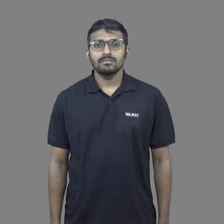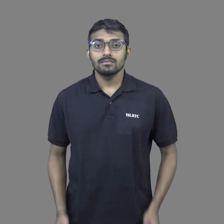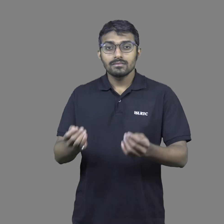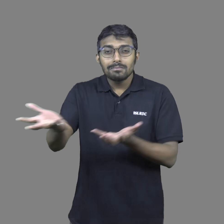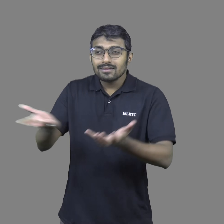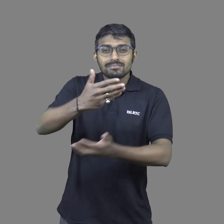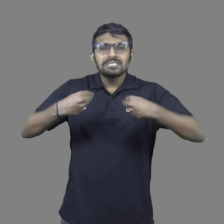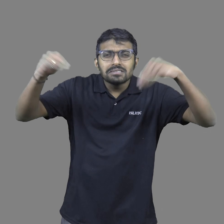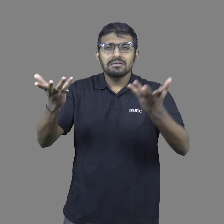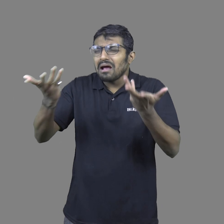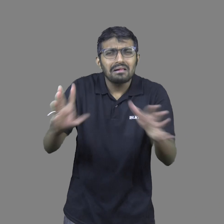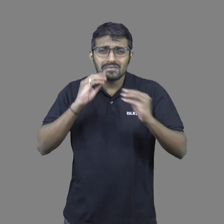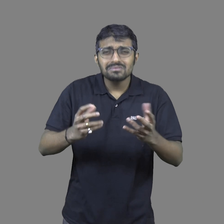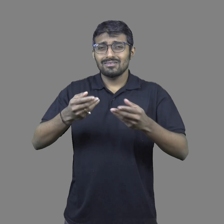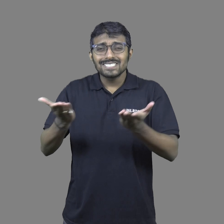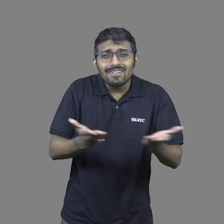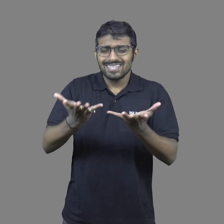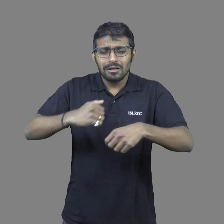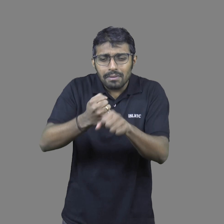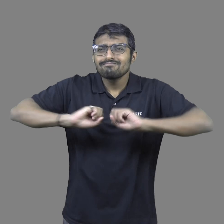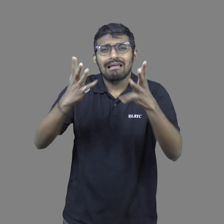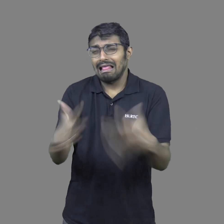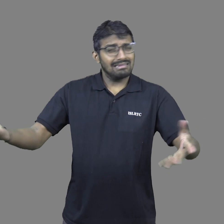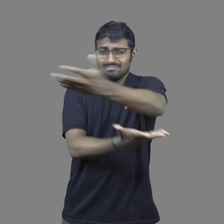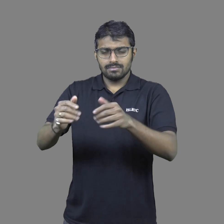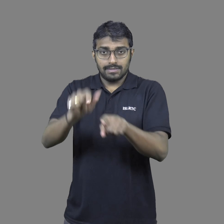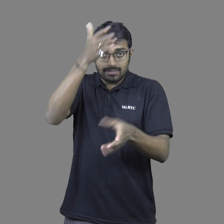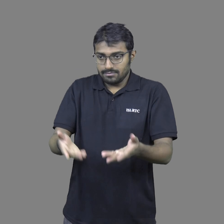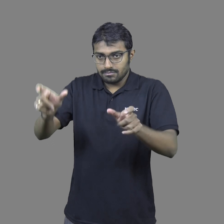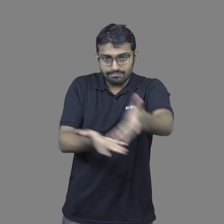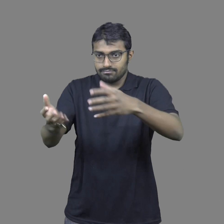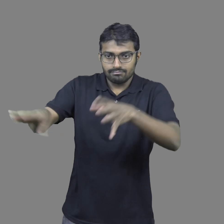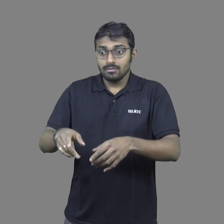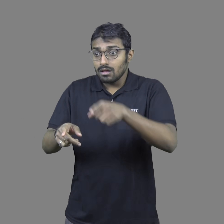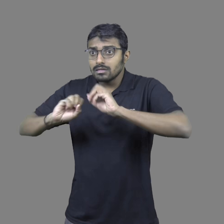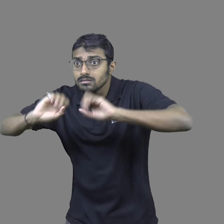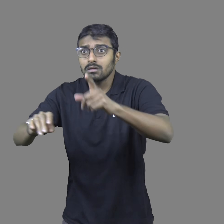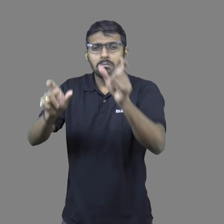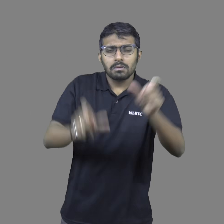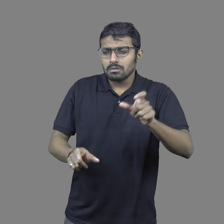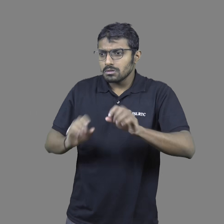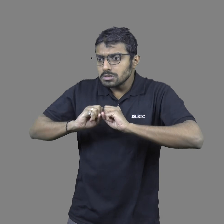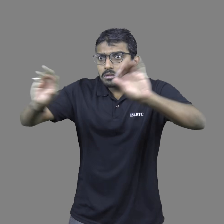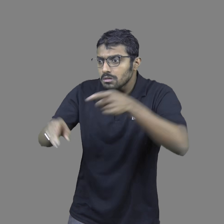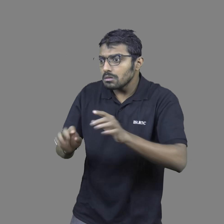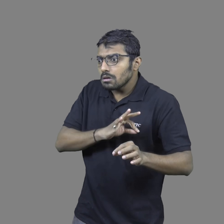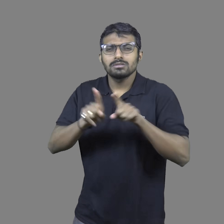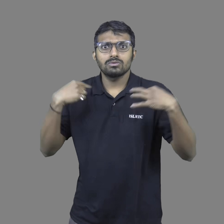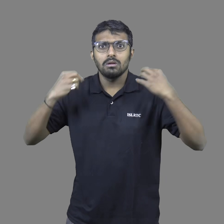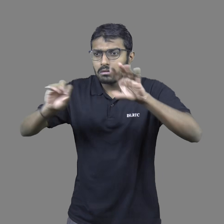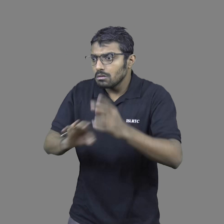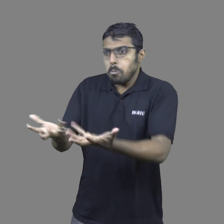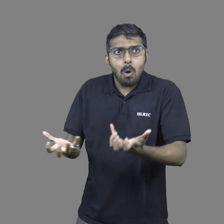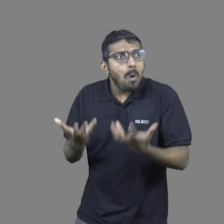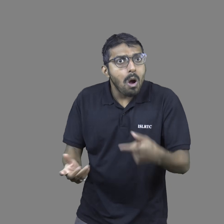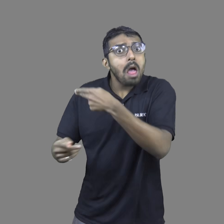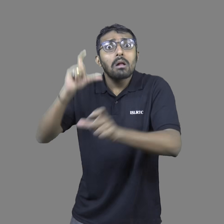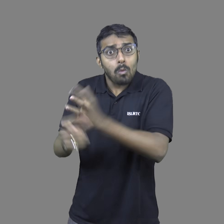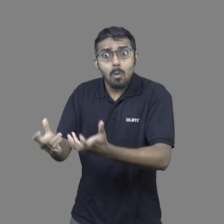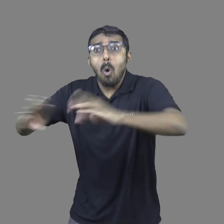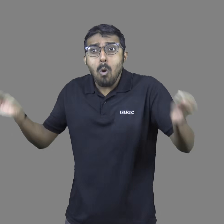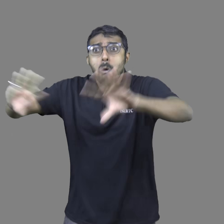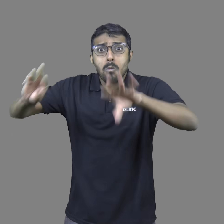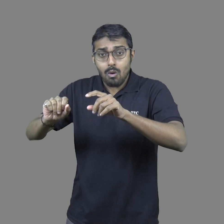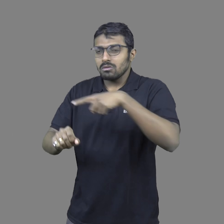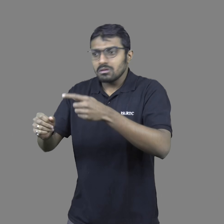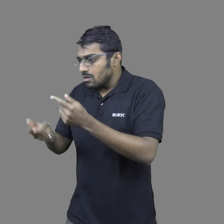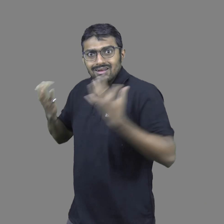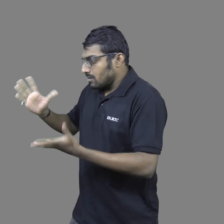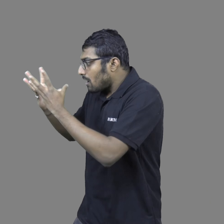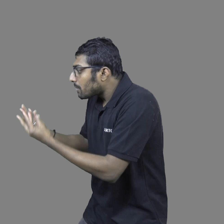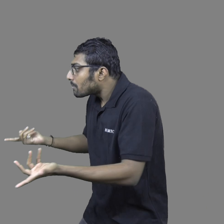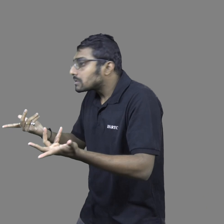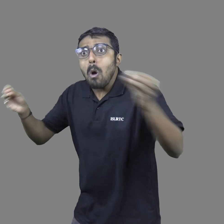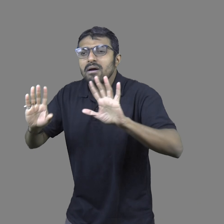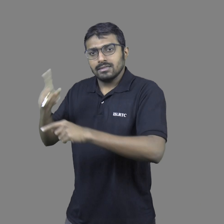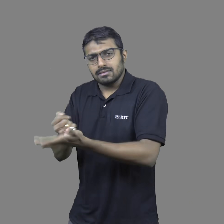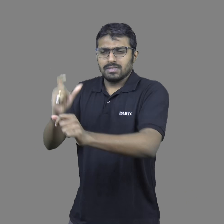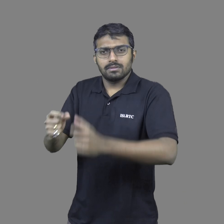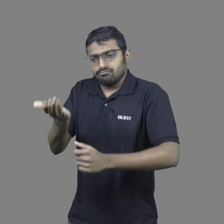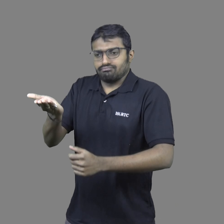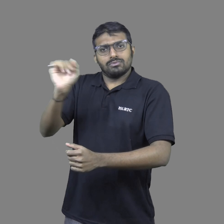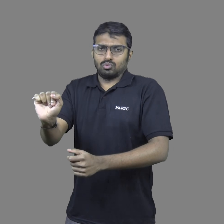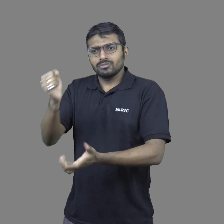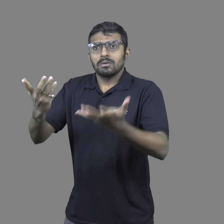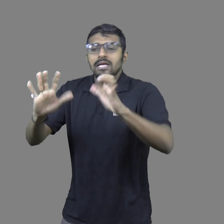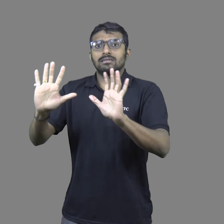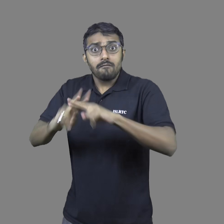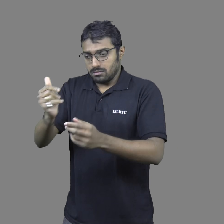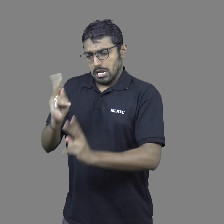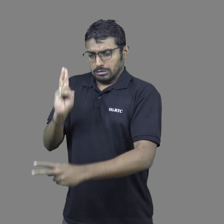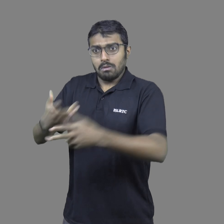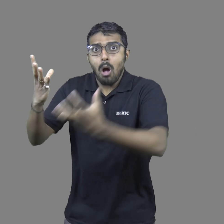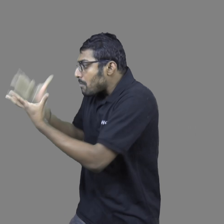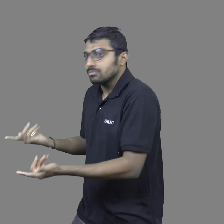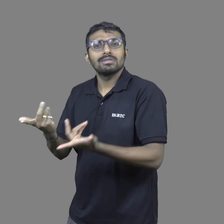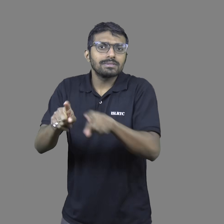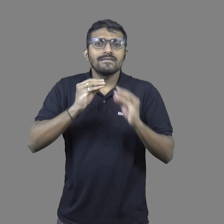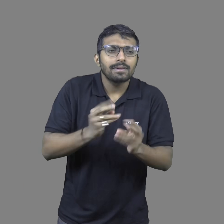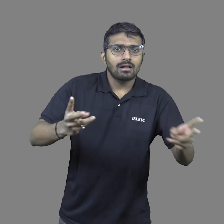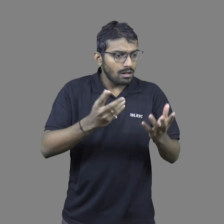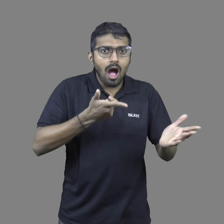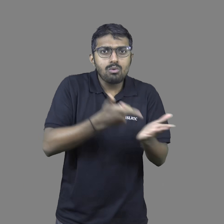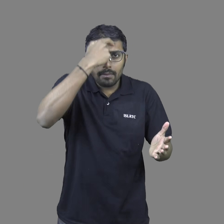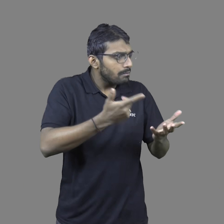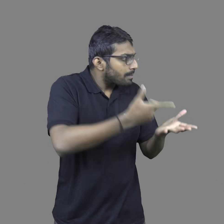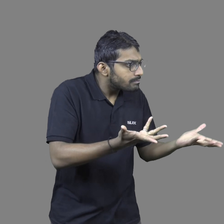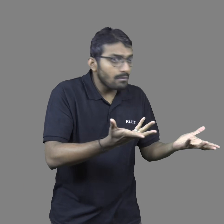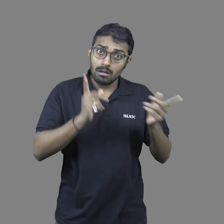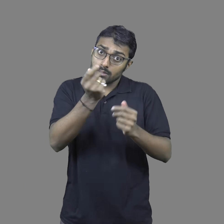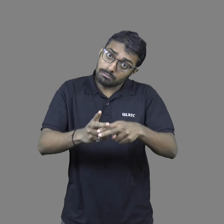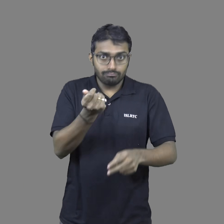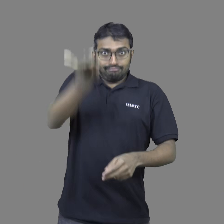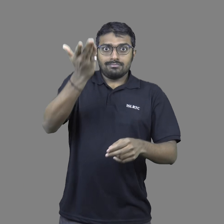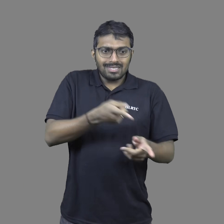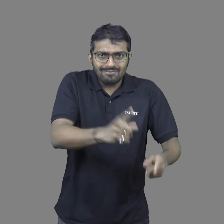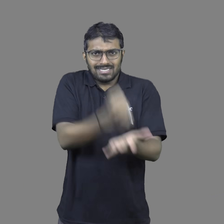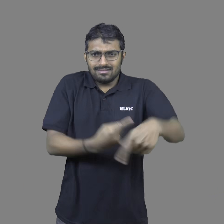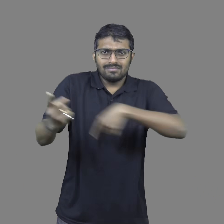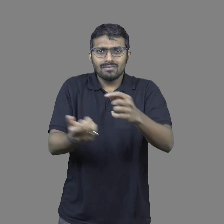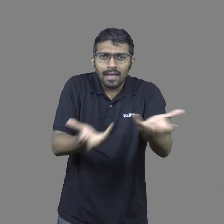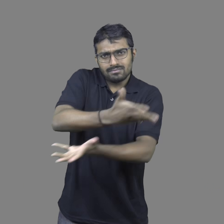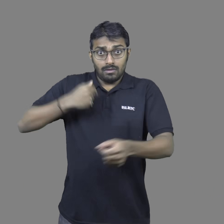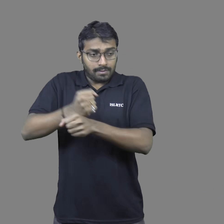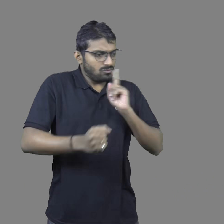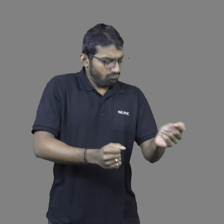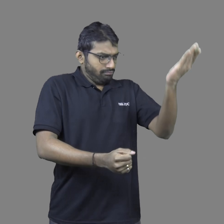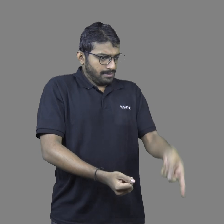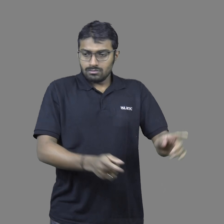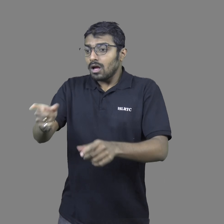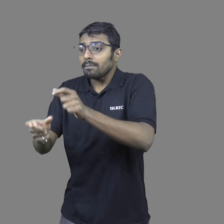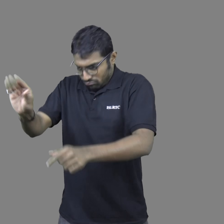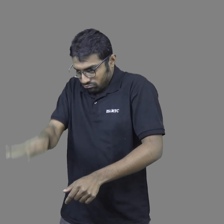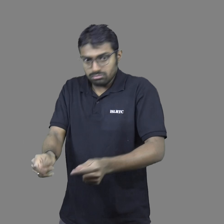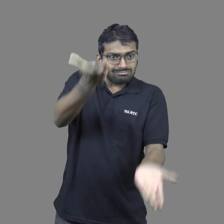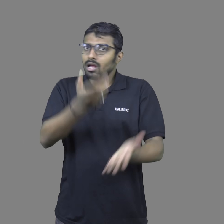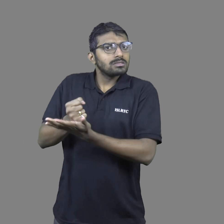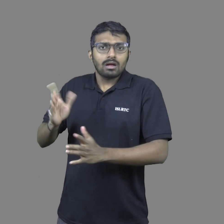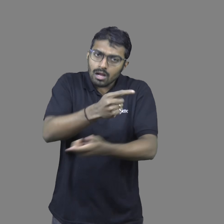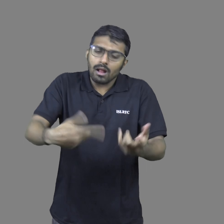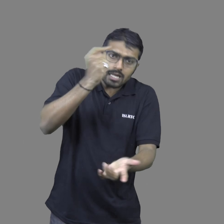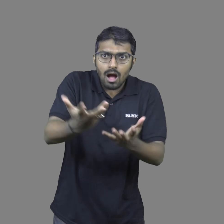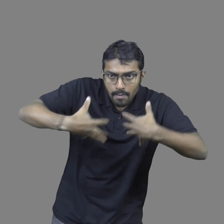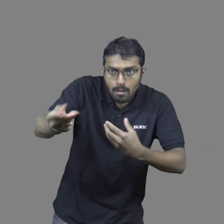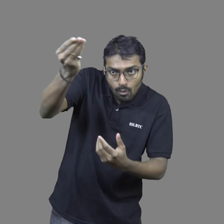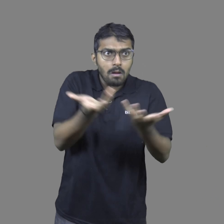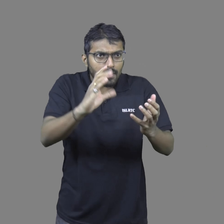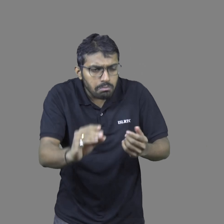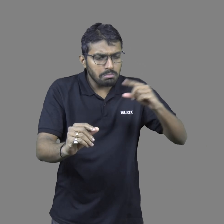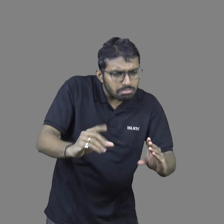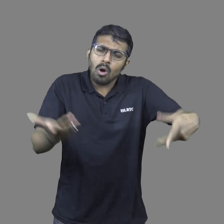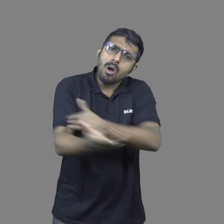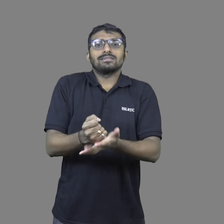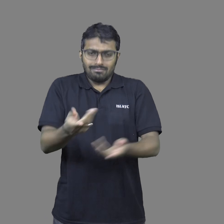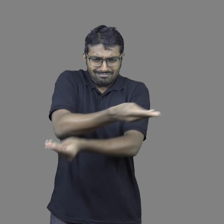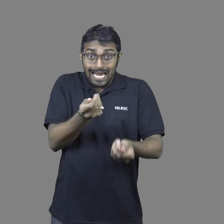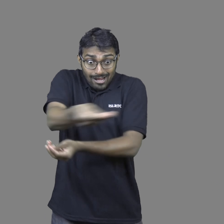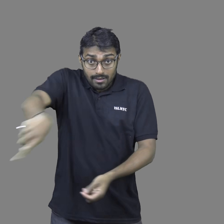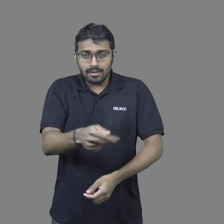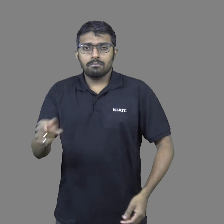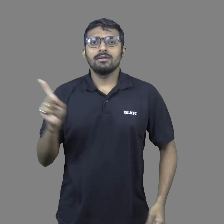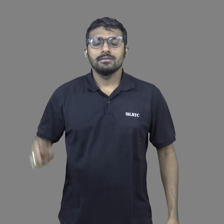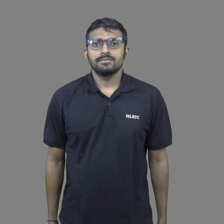Market Economy